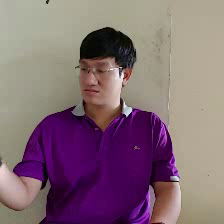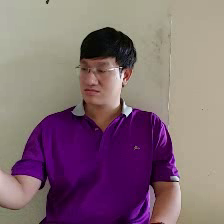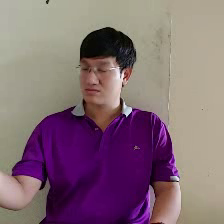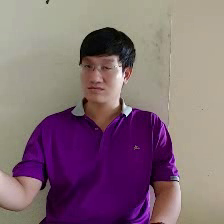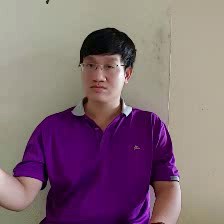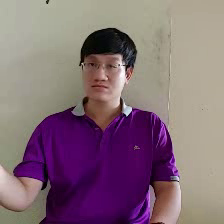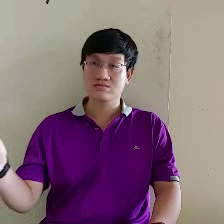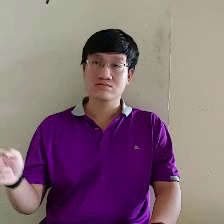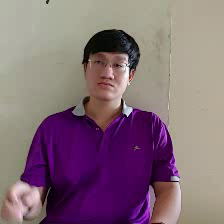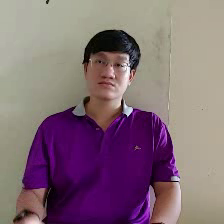Ghét